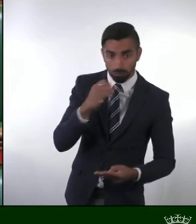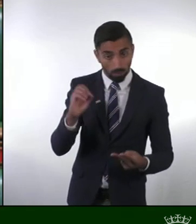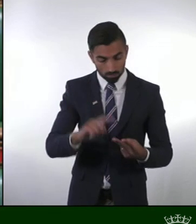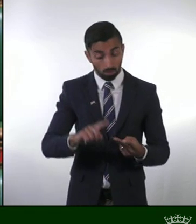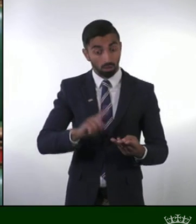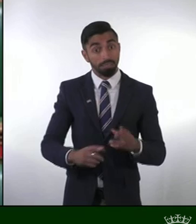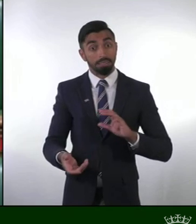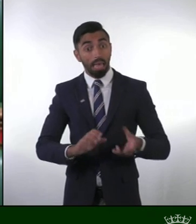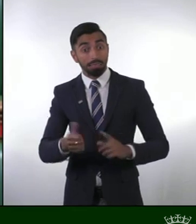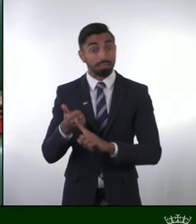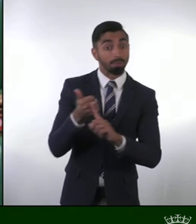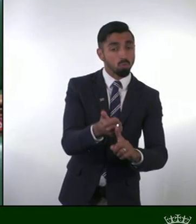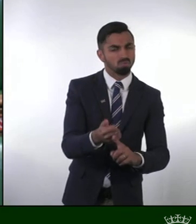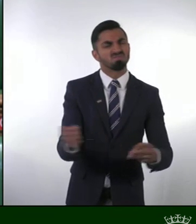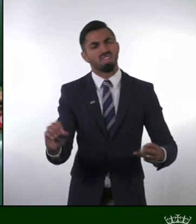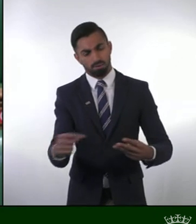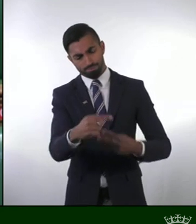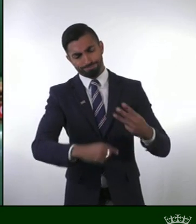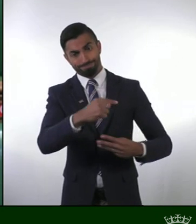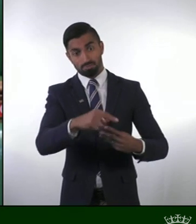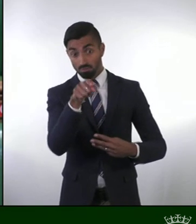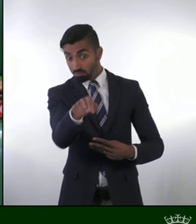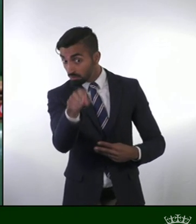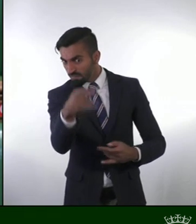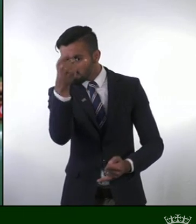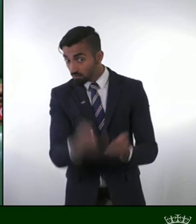It is time he took responsibility for his own failures.